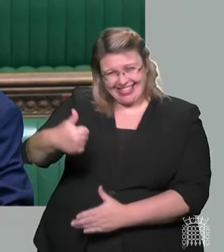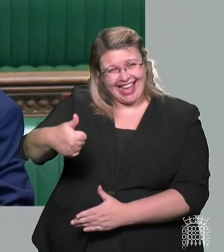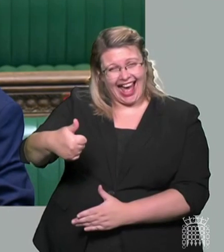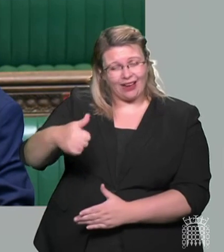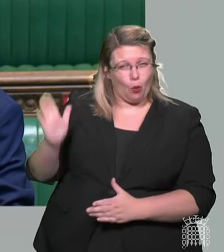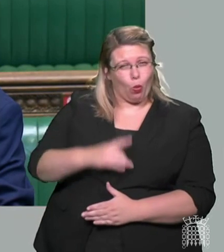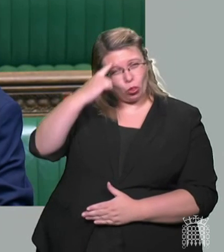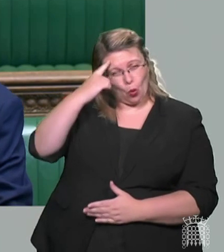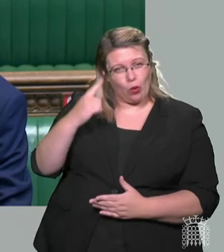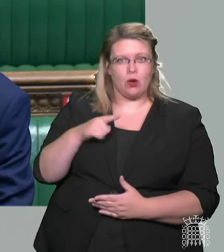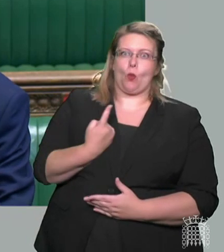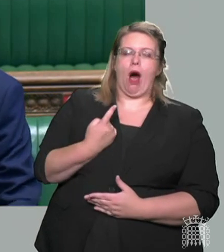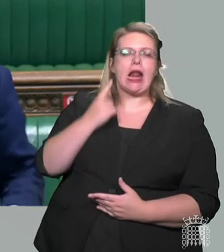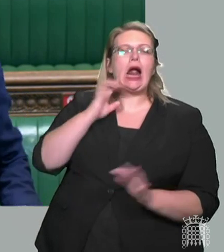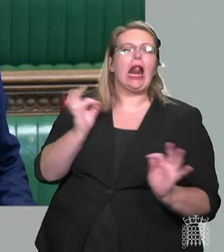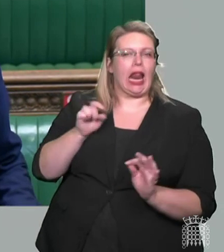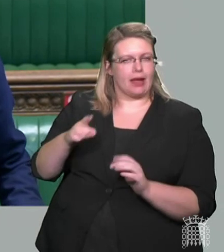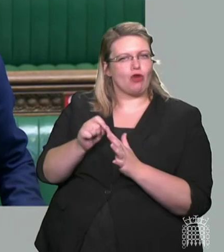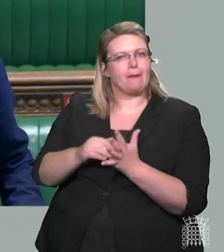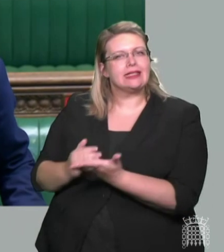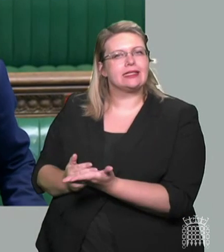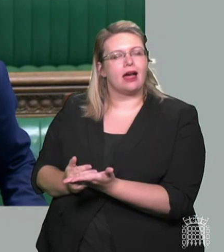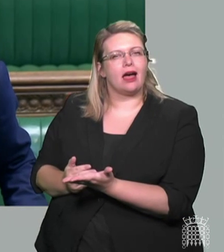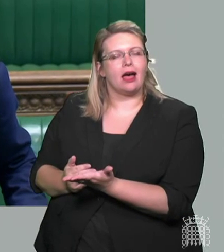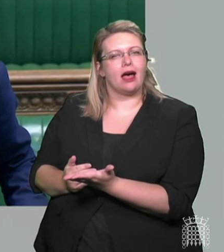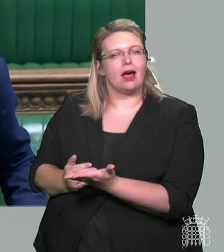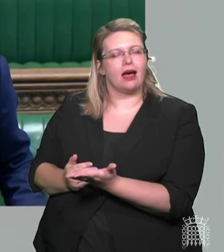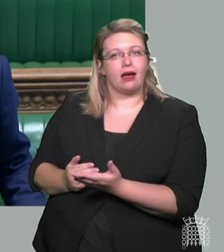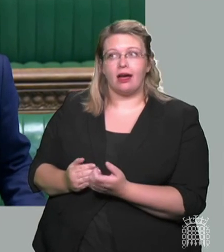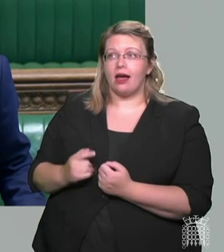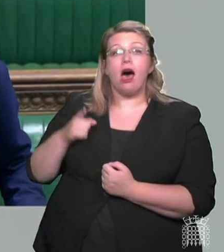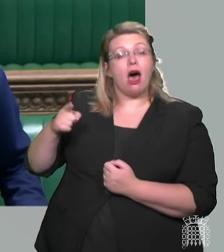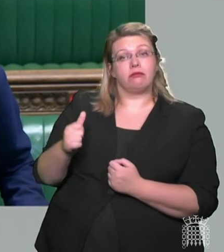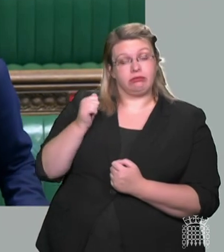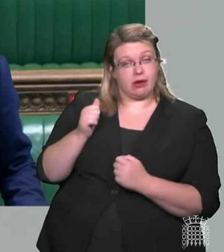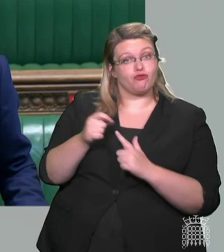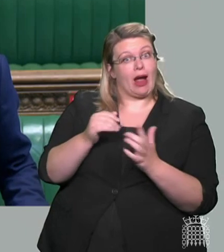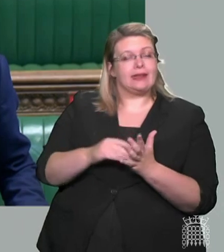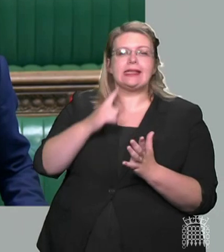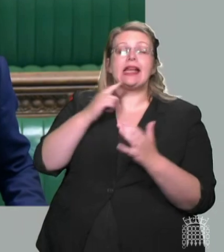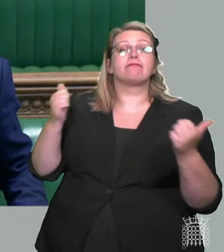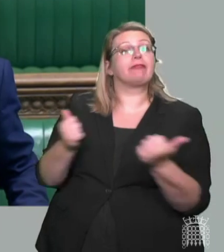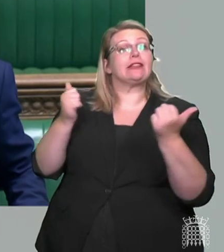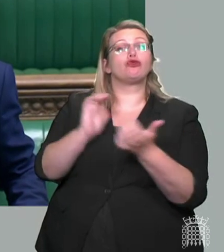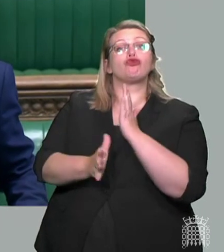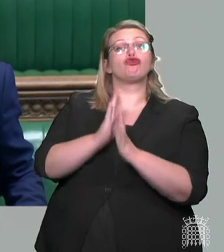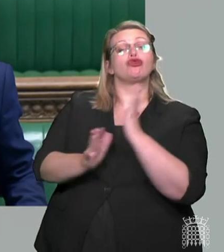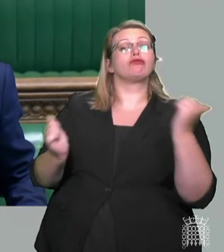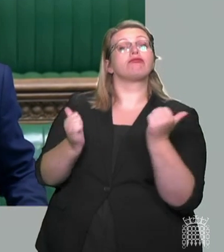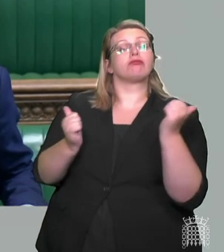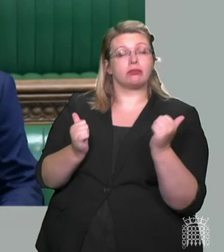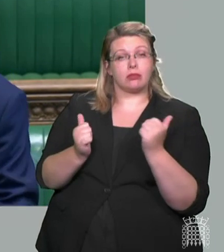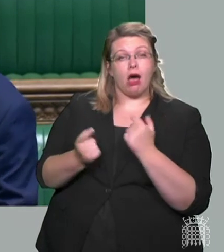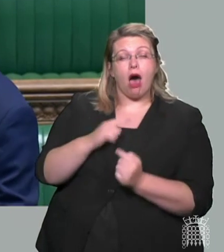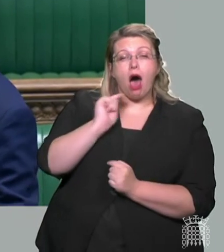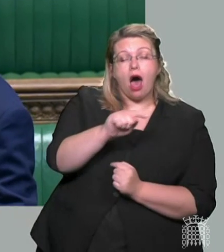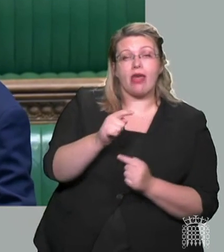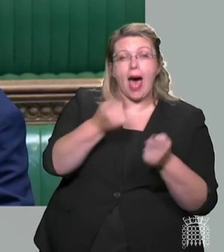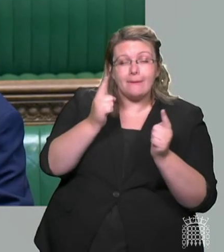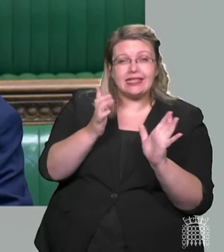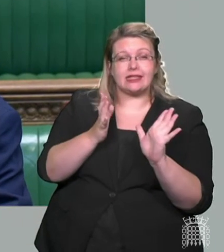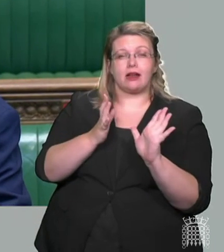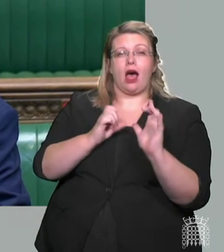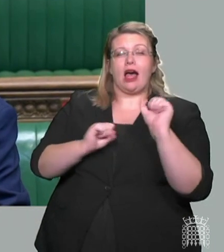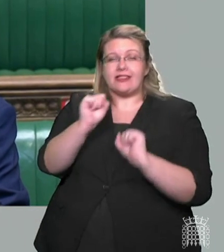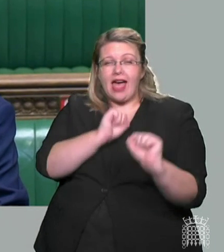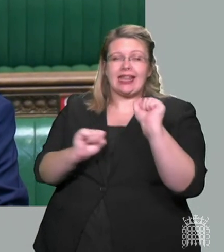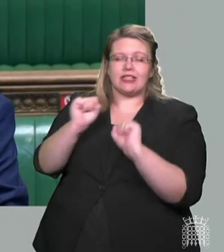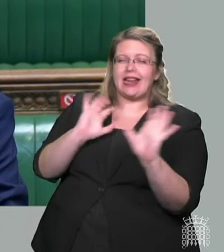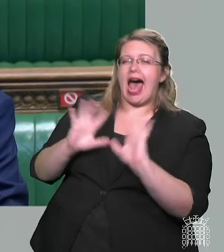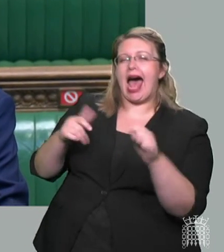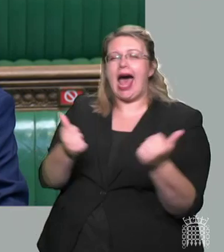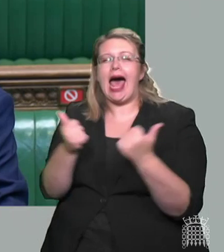On Friday, the Prime Minister’s spokesperson said that the Prime Minister “considers the matter closed.” Minister after Minister were then sent out to defend the indefensible.